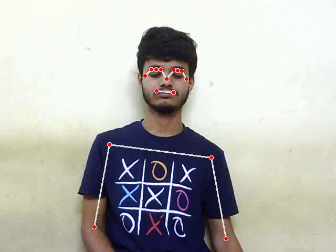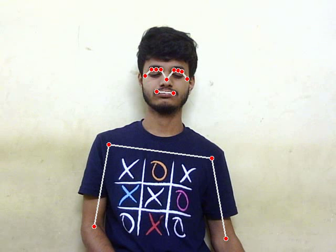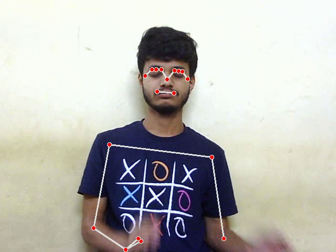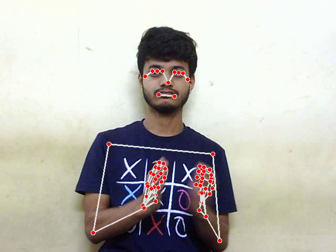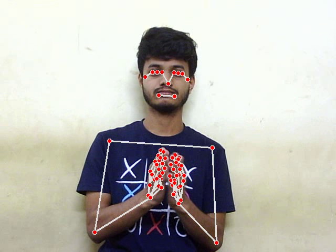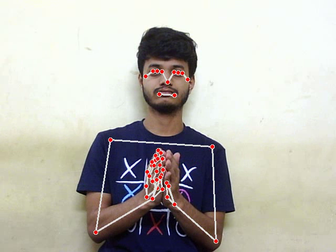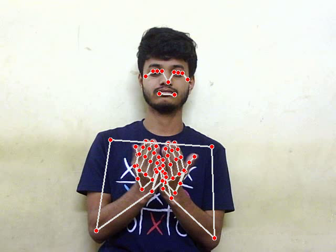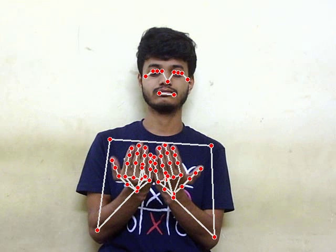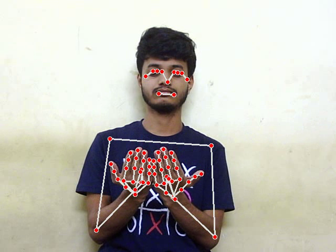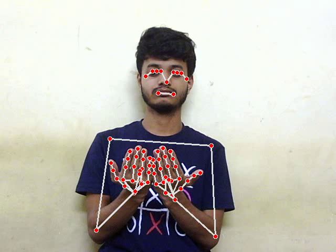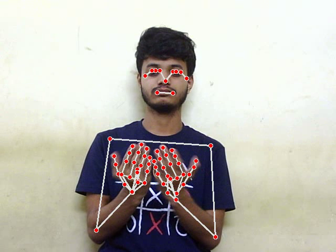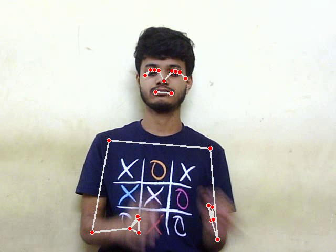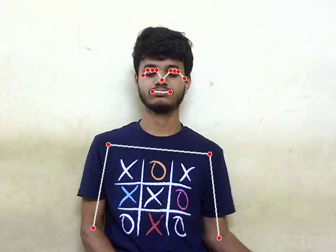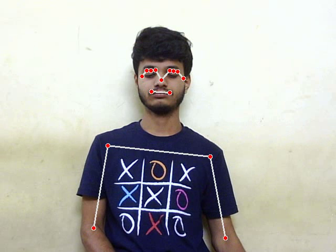book